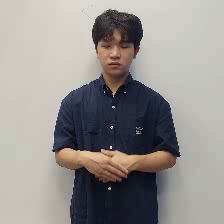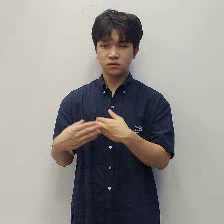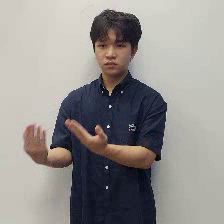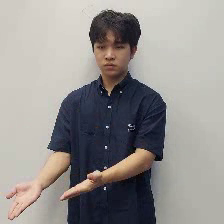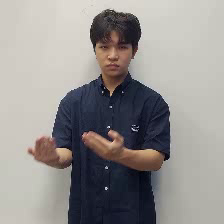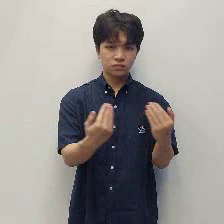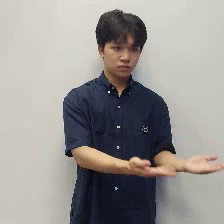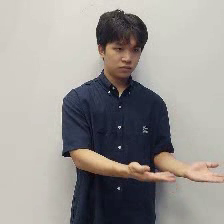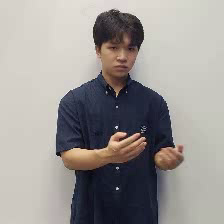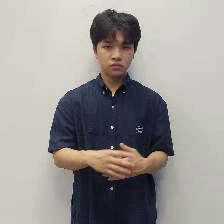Mời vào